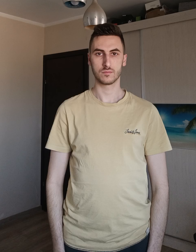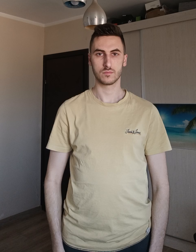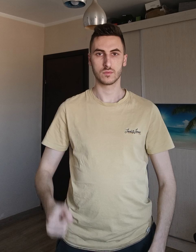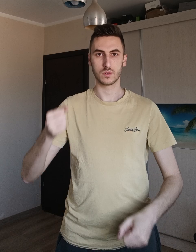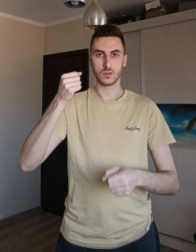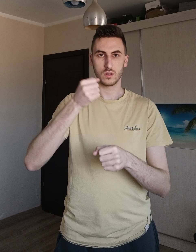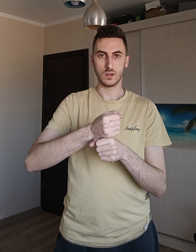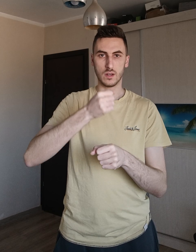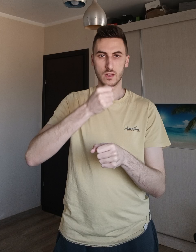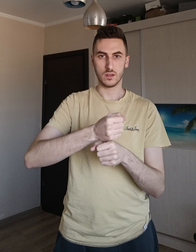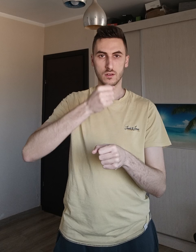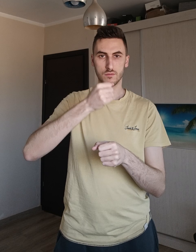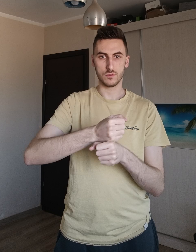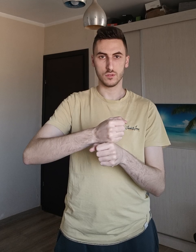לעבוד